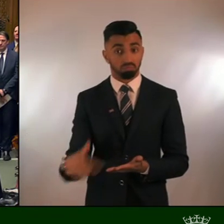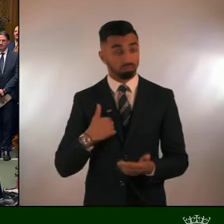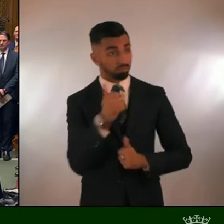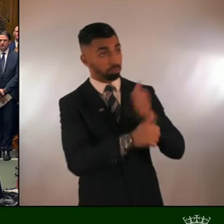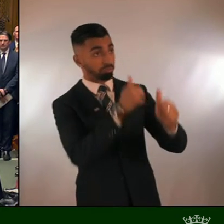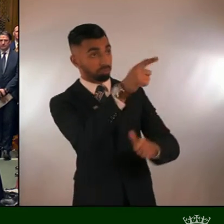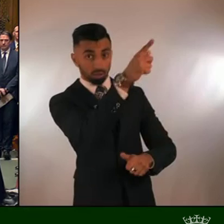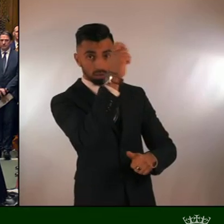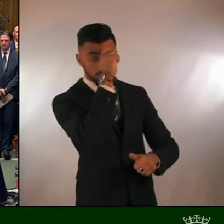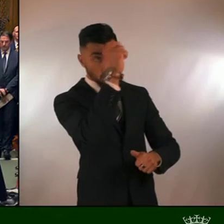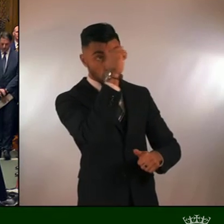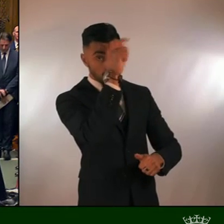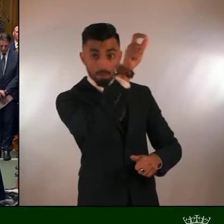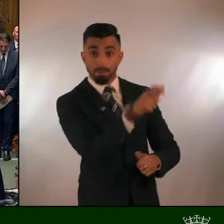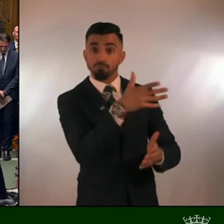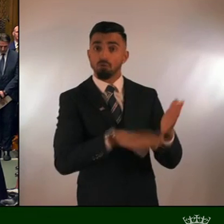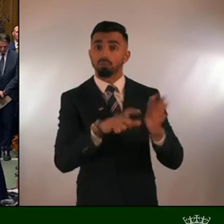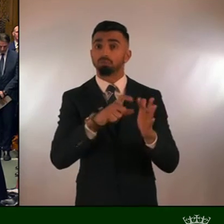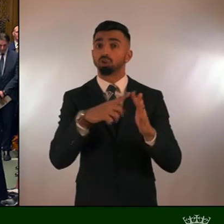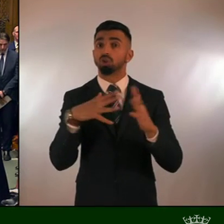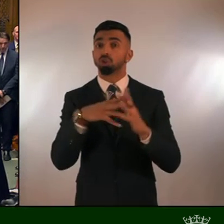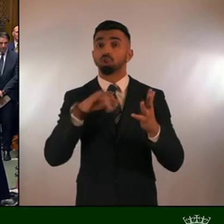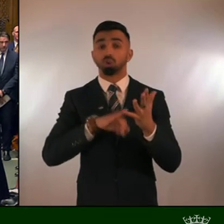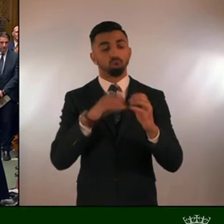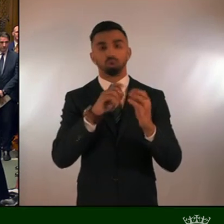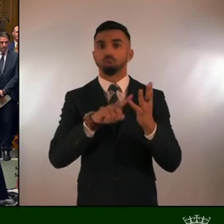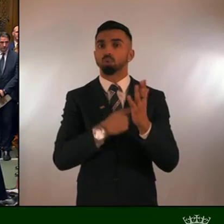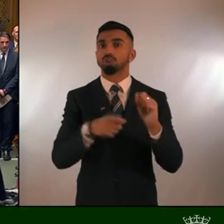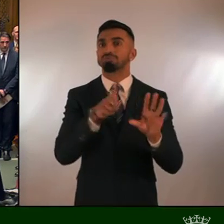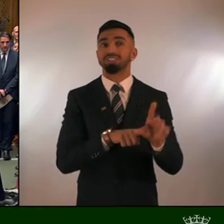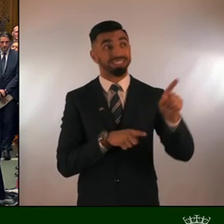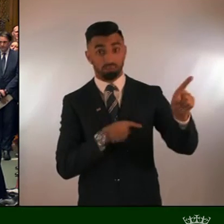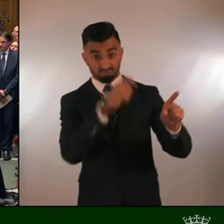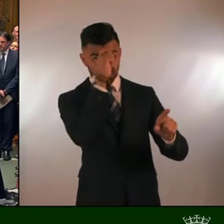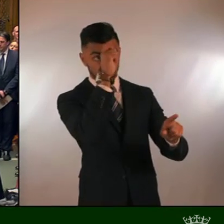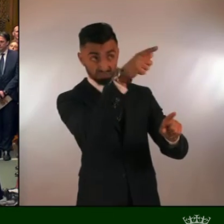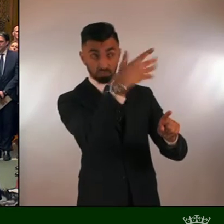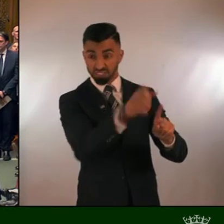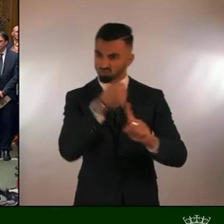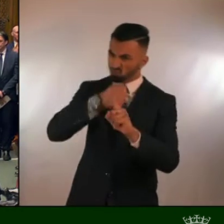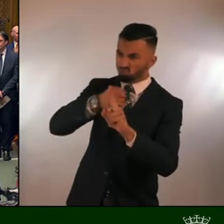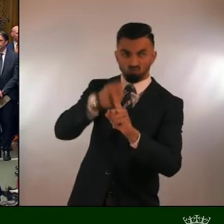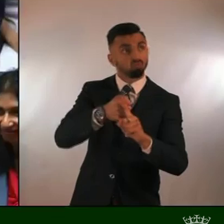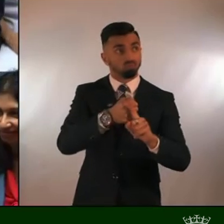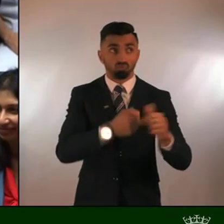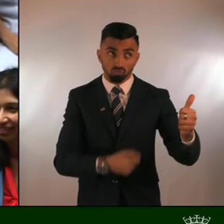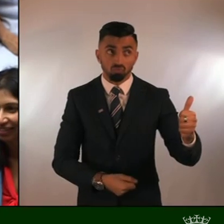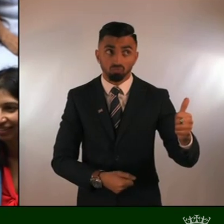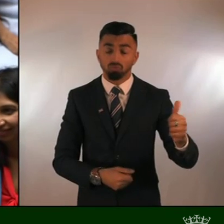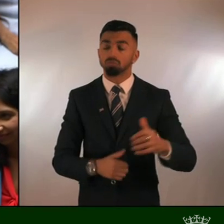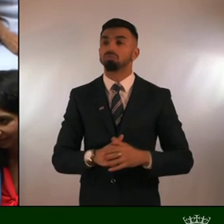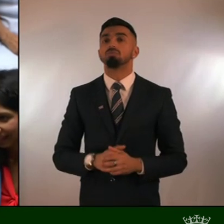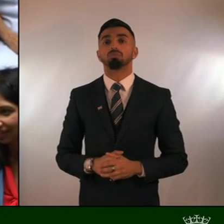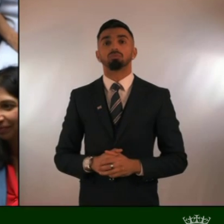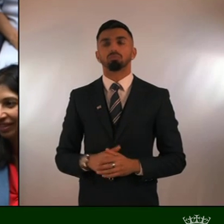Let me turn now to duties. Scotch whisky is a crucial industry and our largest food and drink export.